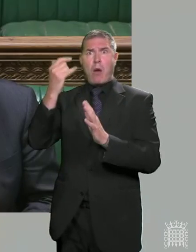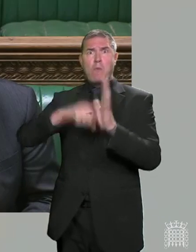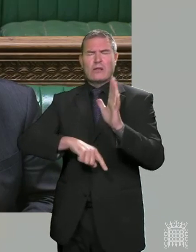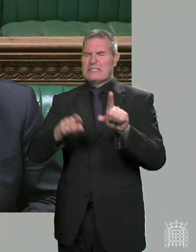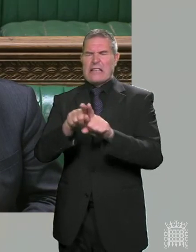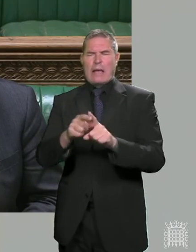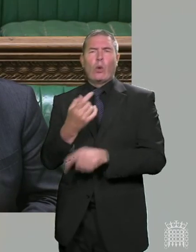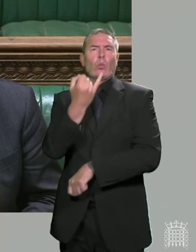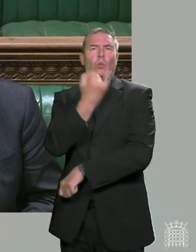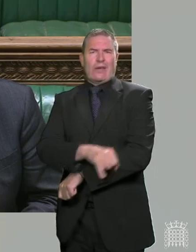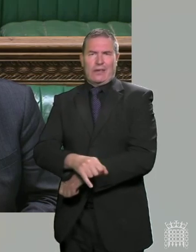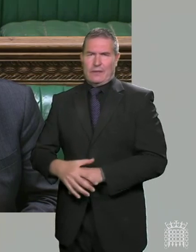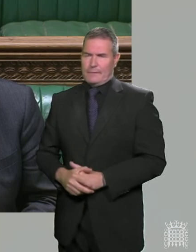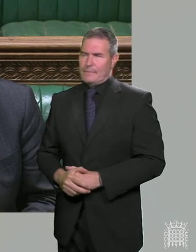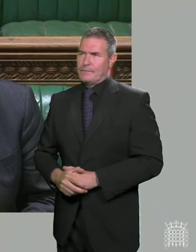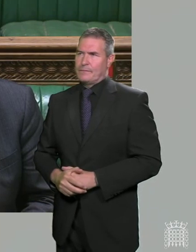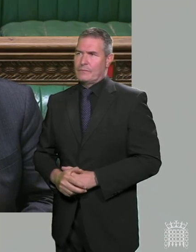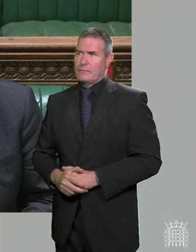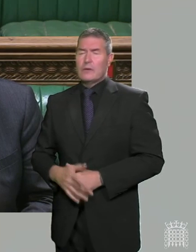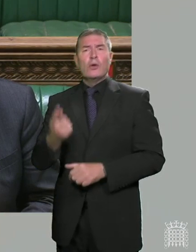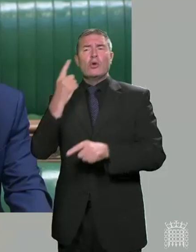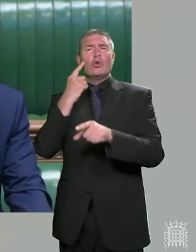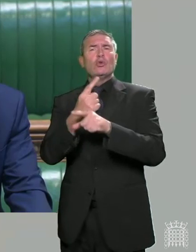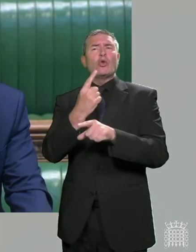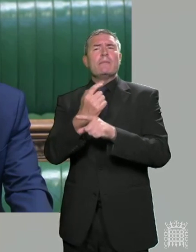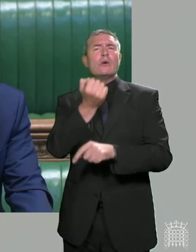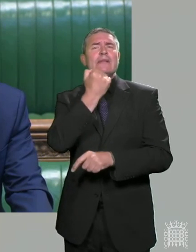The Prime Minister talks about the dates.